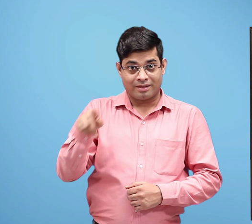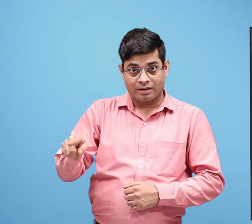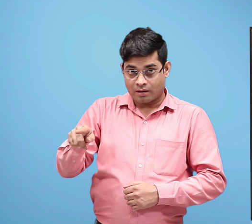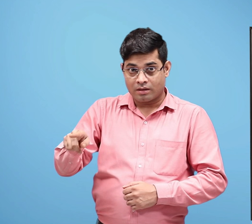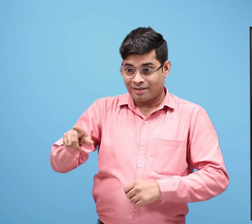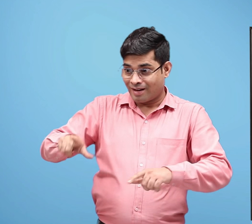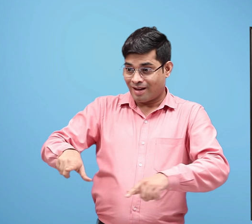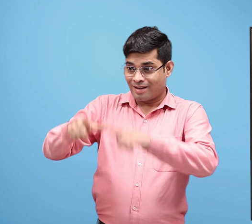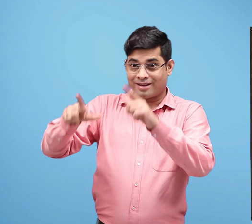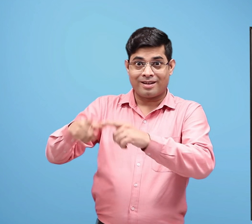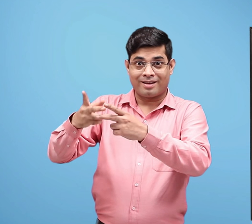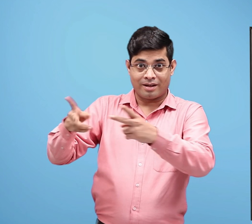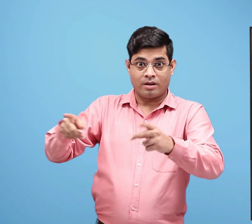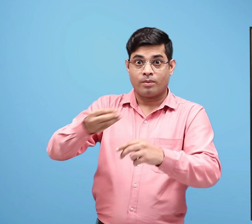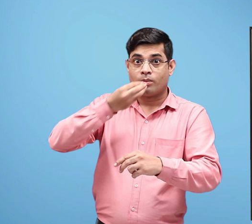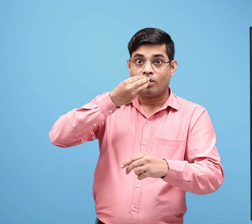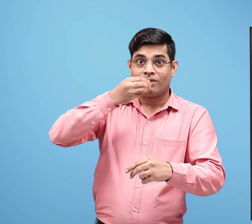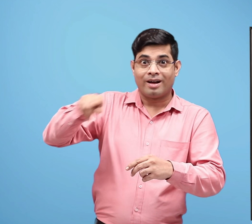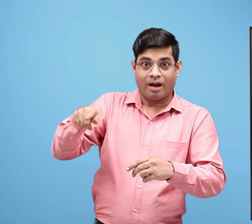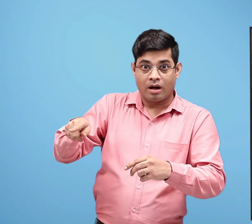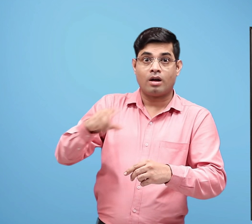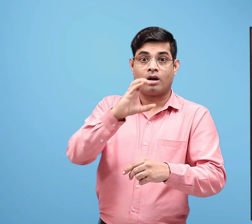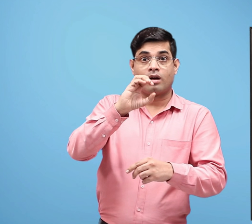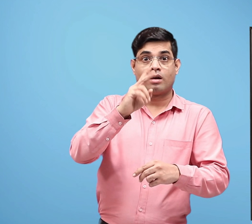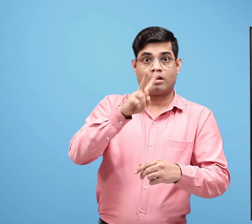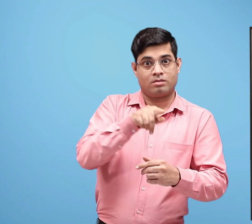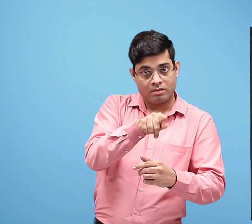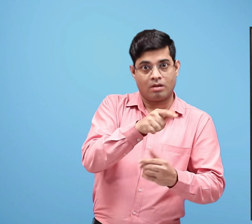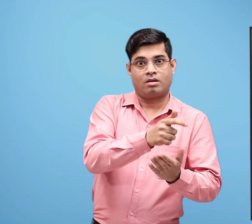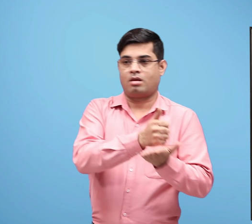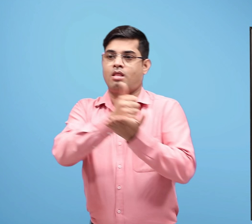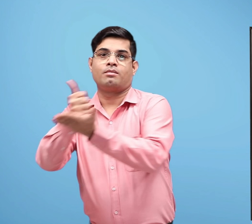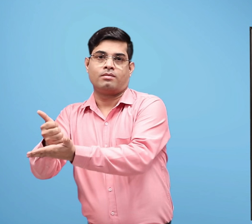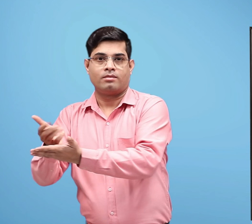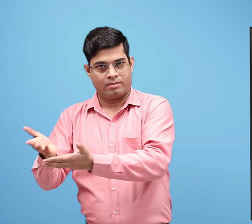Plants use carbon dioxide to make food.